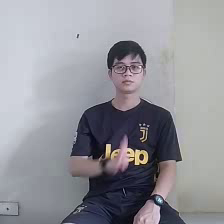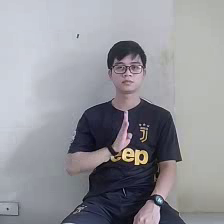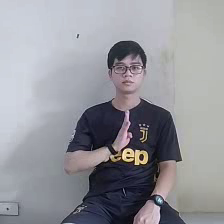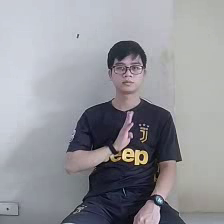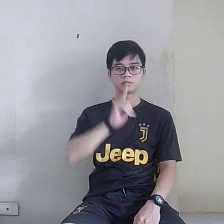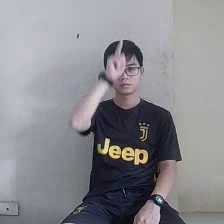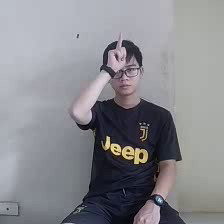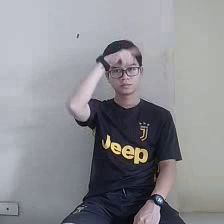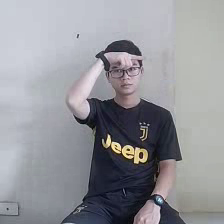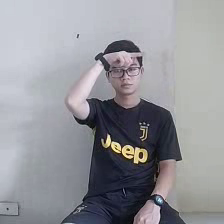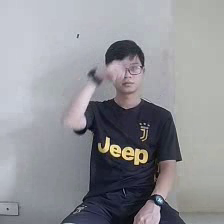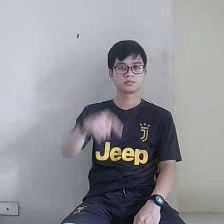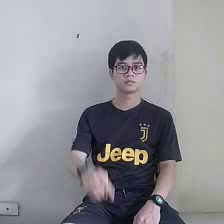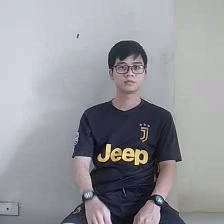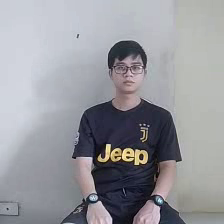Bộ y tế